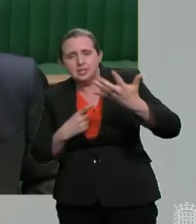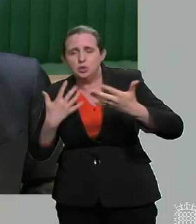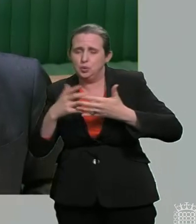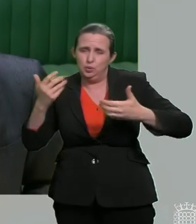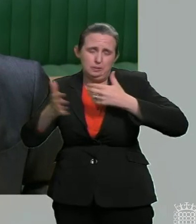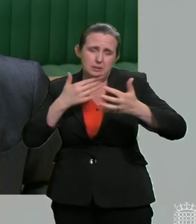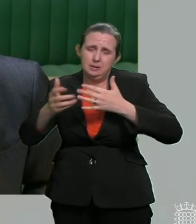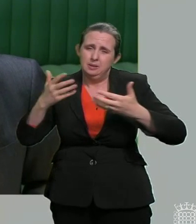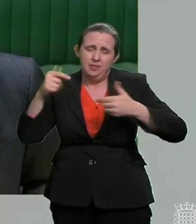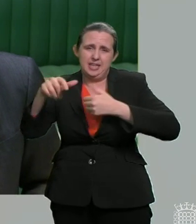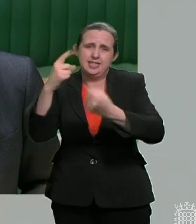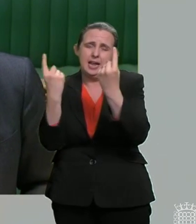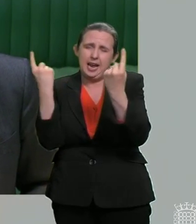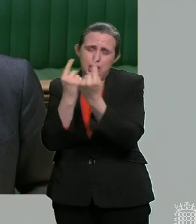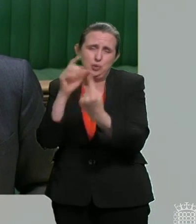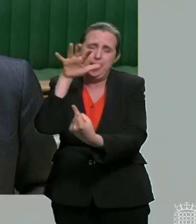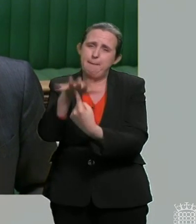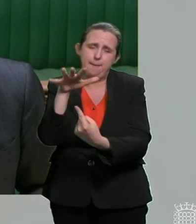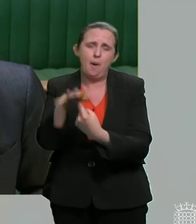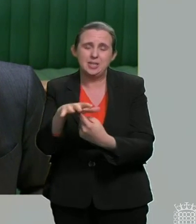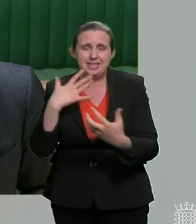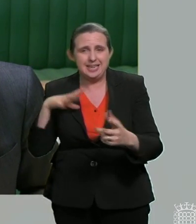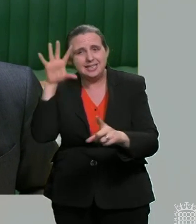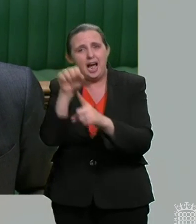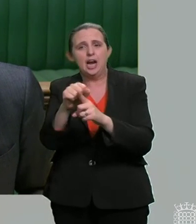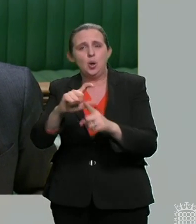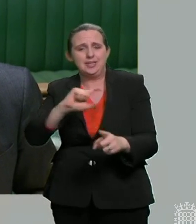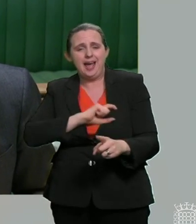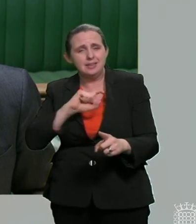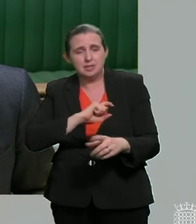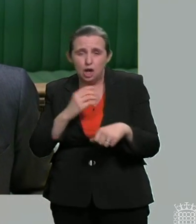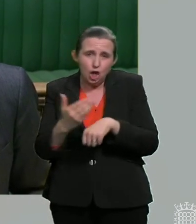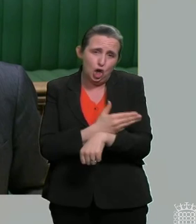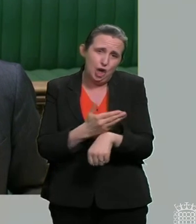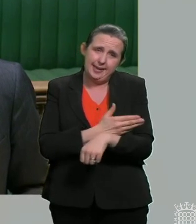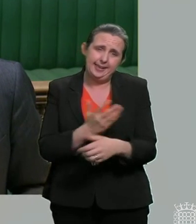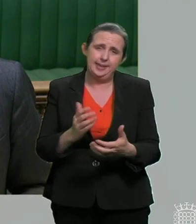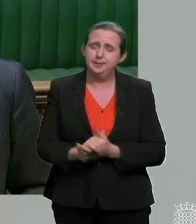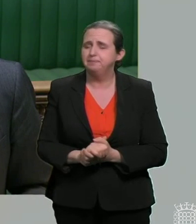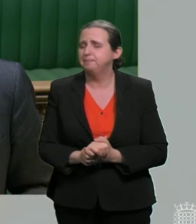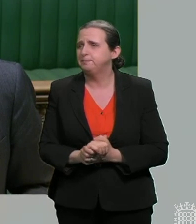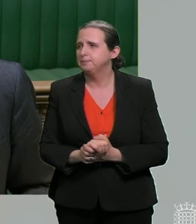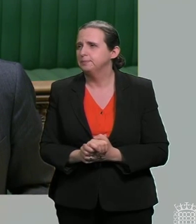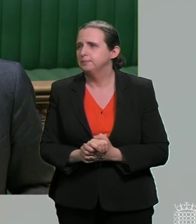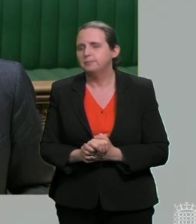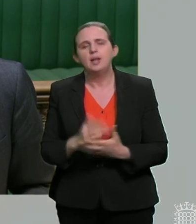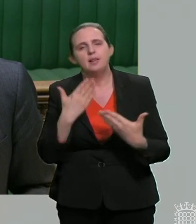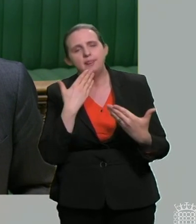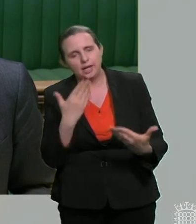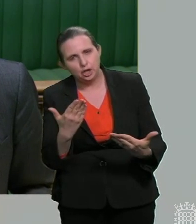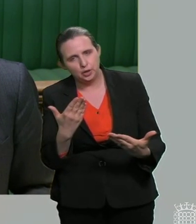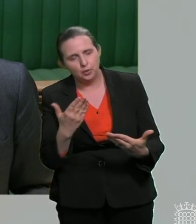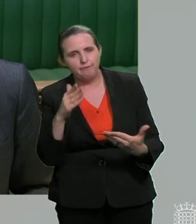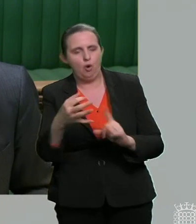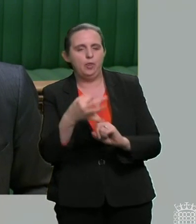I thank my honourable Friend; I know that this issue is very close to her heart, and she is right to raise it.